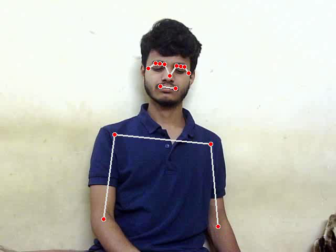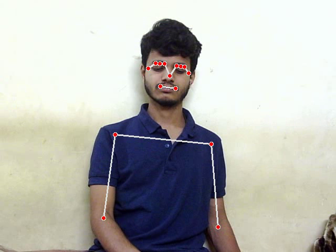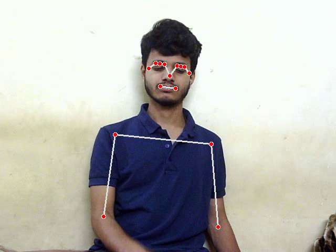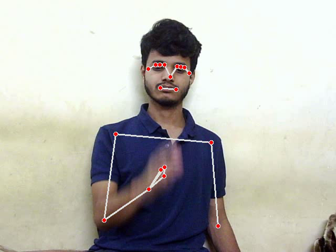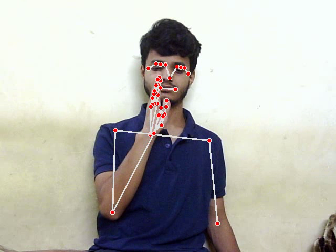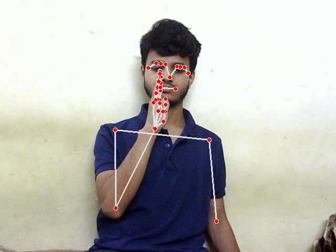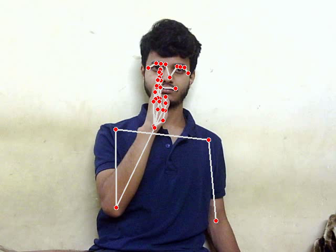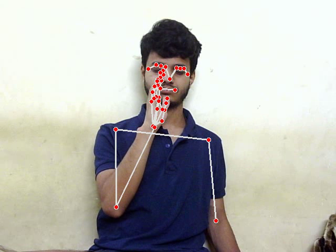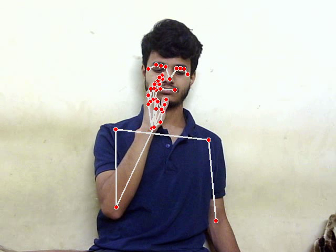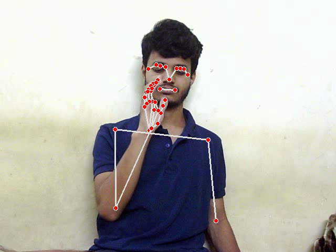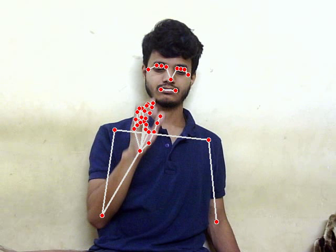mother